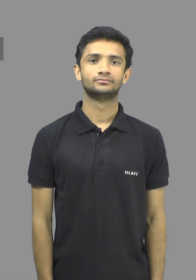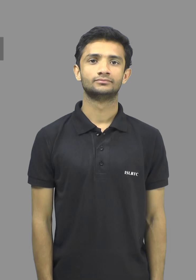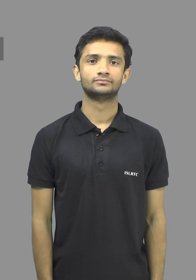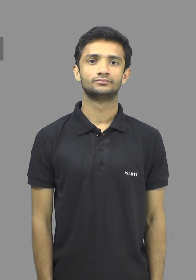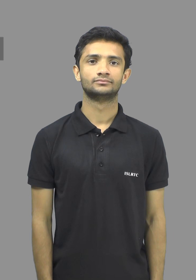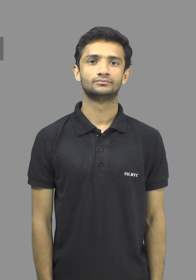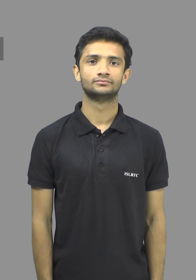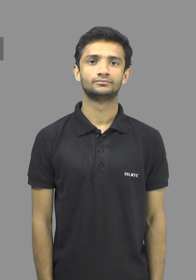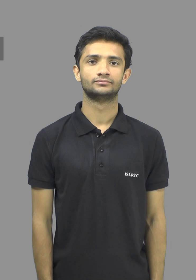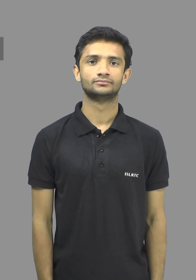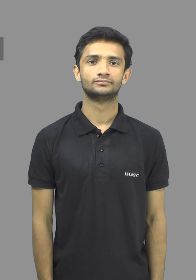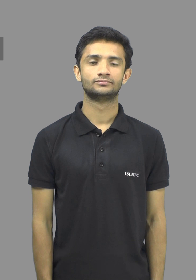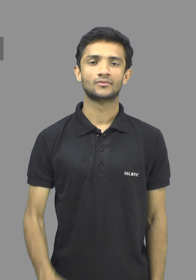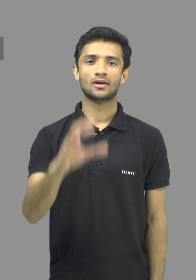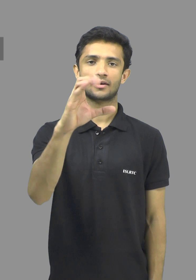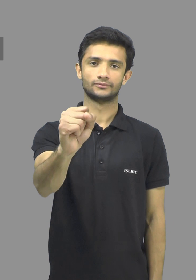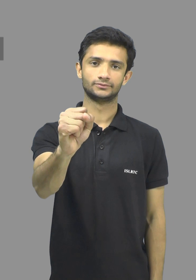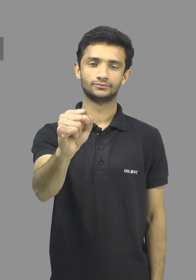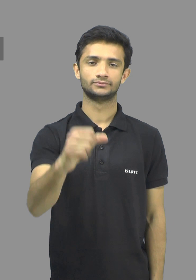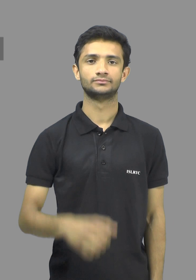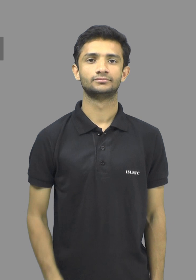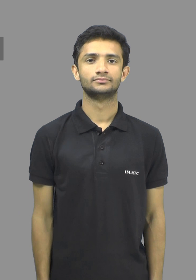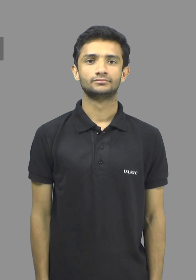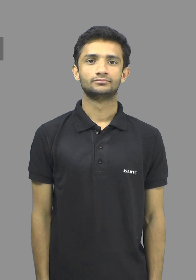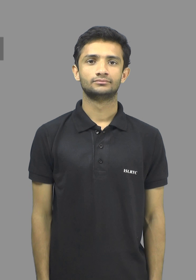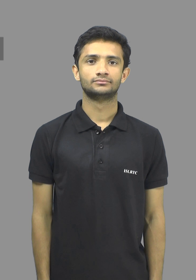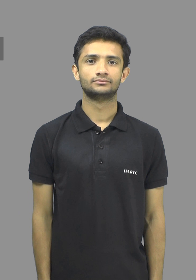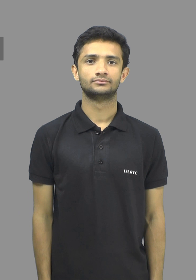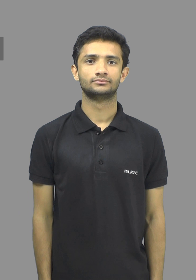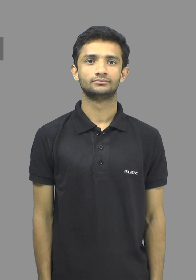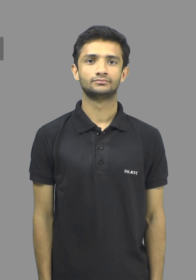Confirm